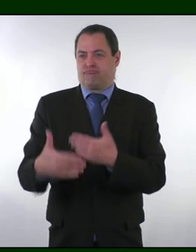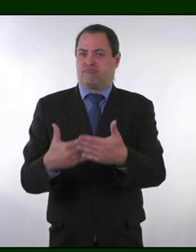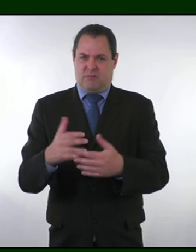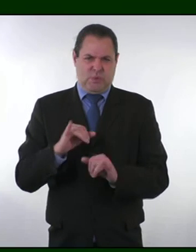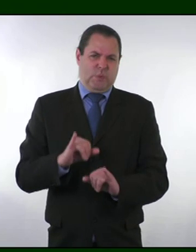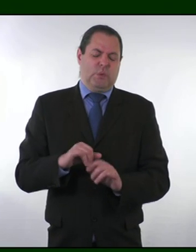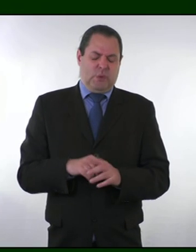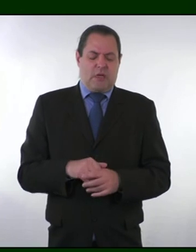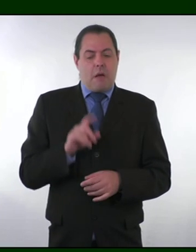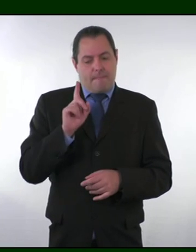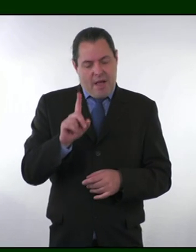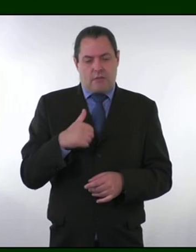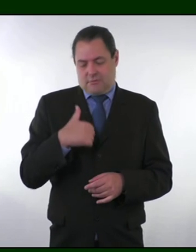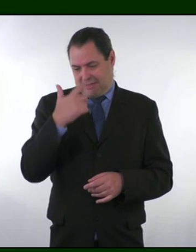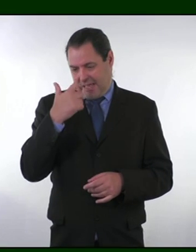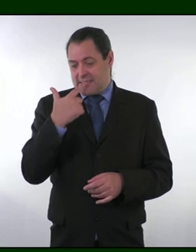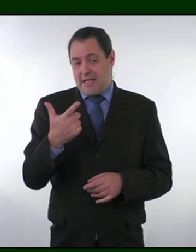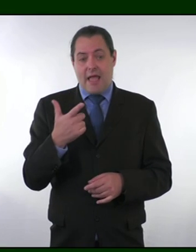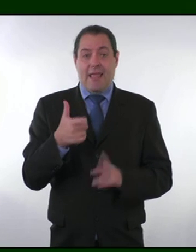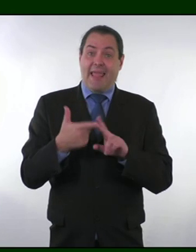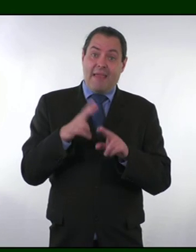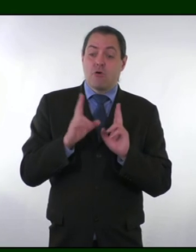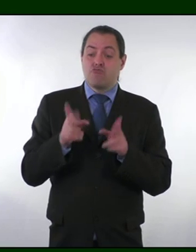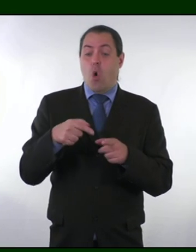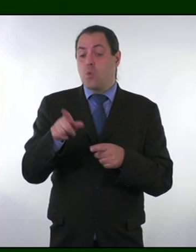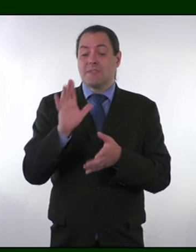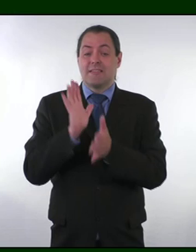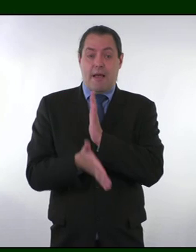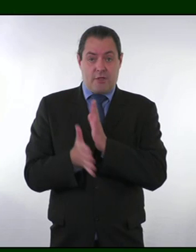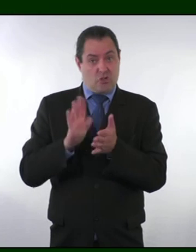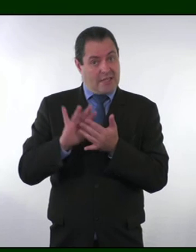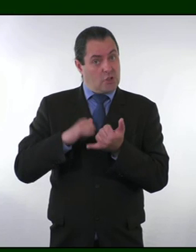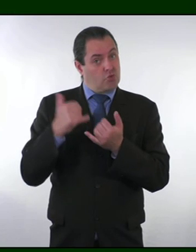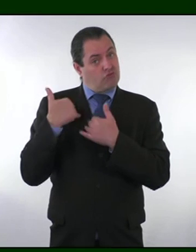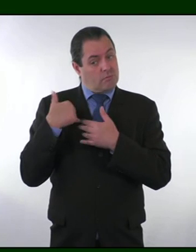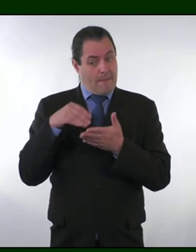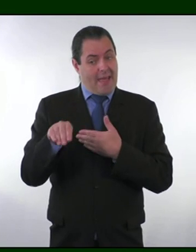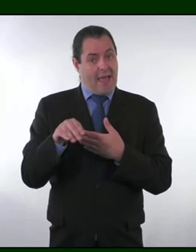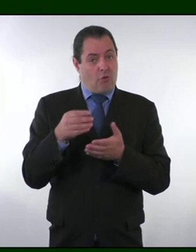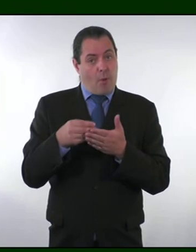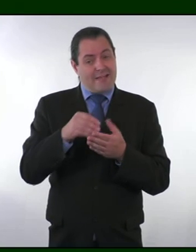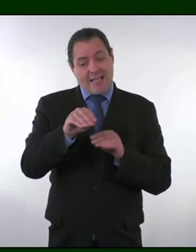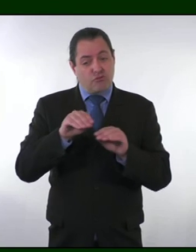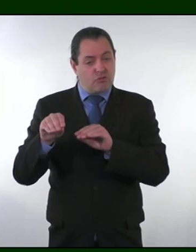What I can tell him, however, is that where there is damage to local roads HS2 will pay compensation.